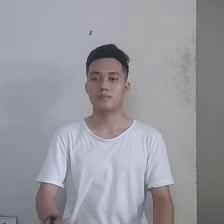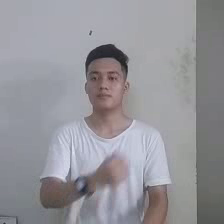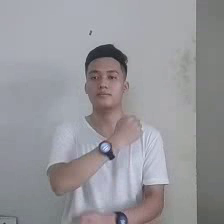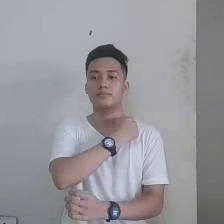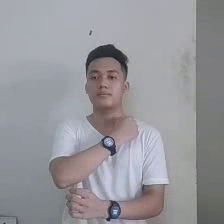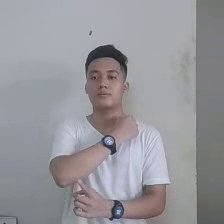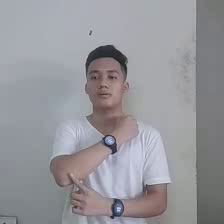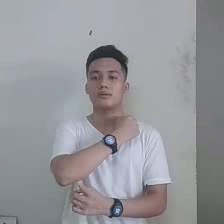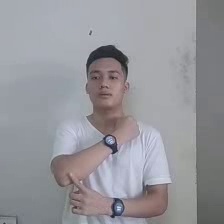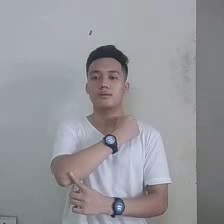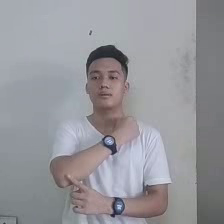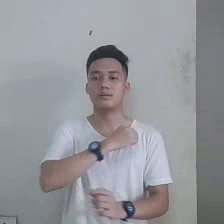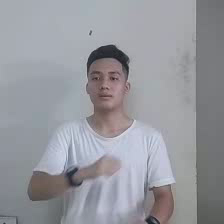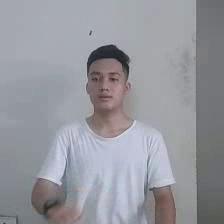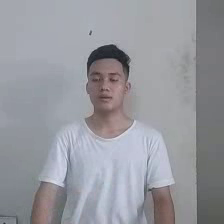Cám dỗ